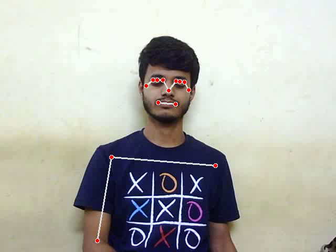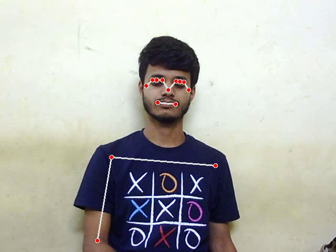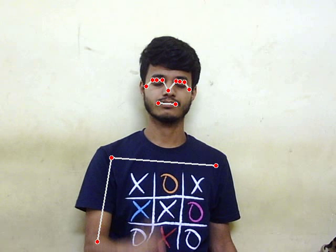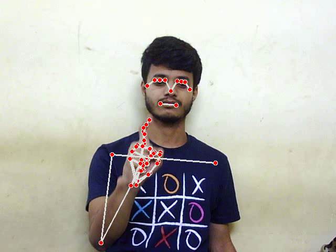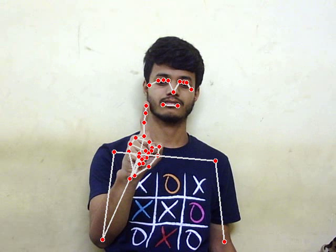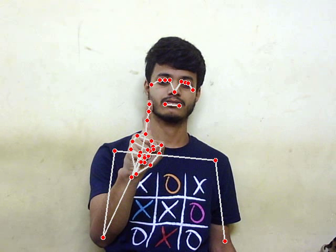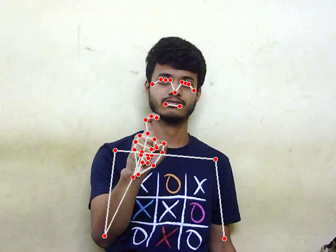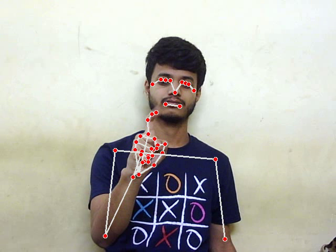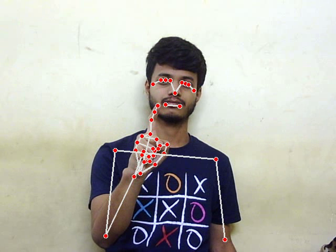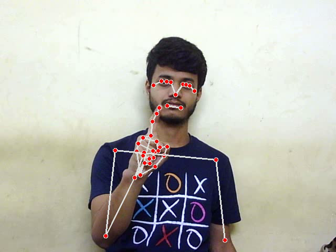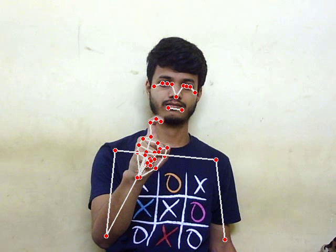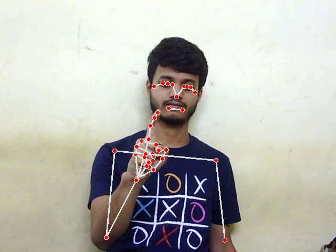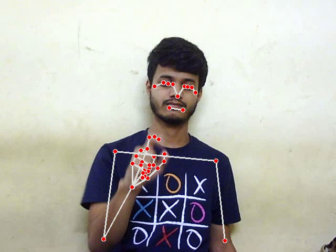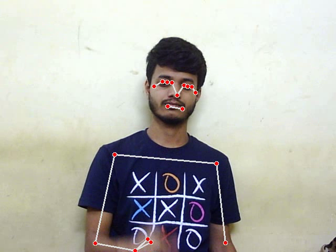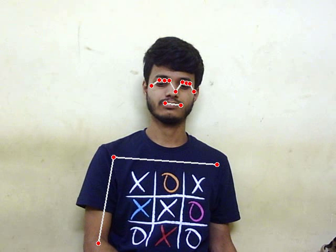question